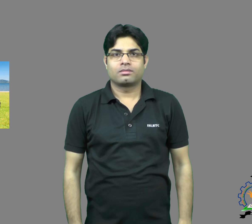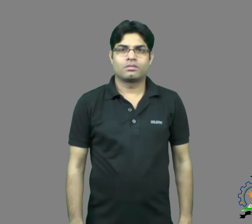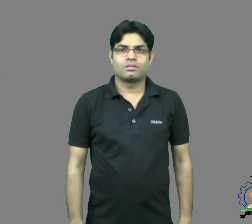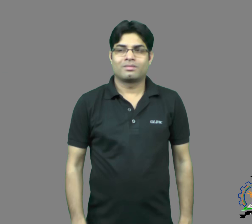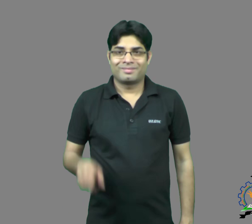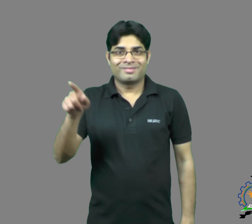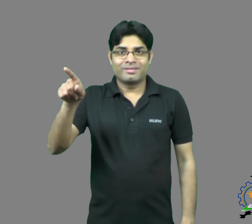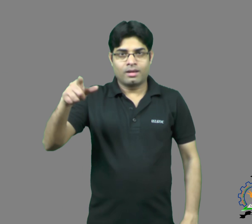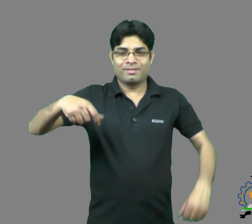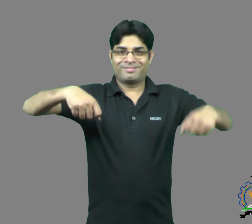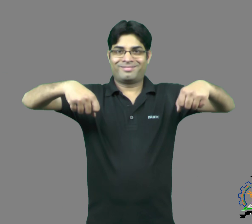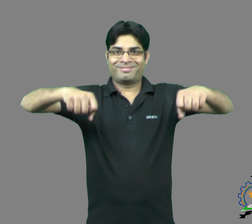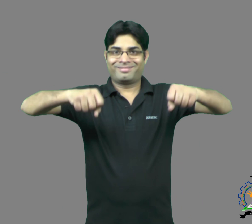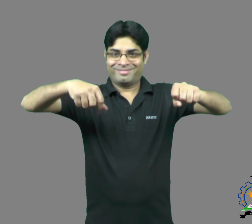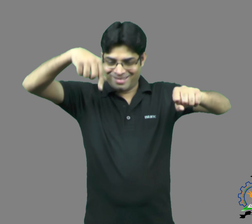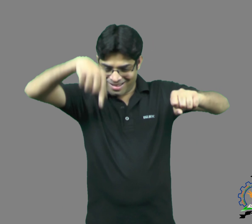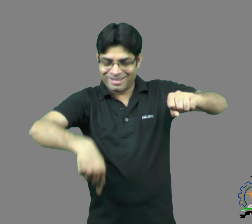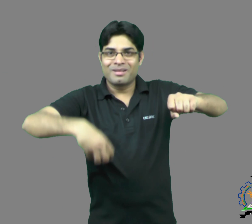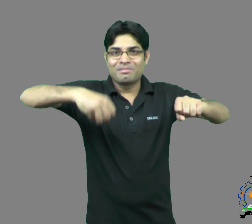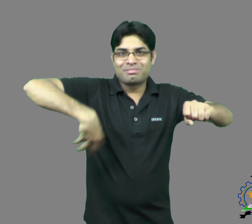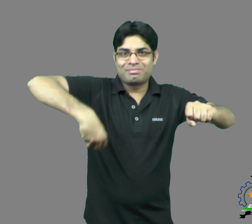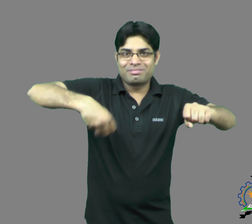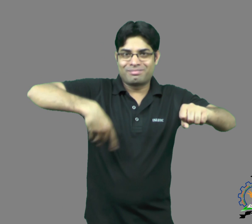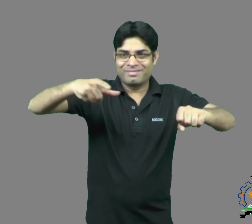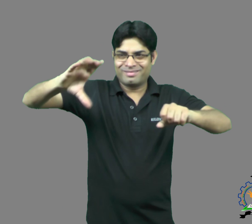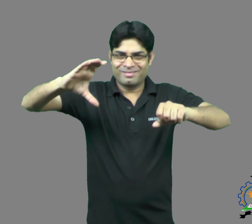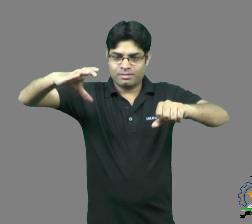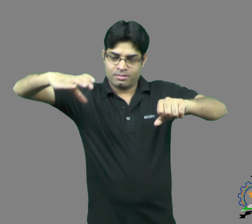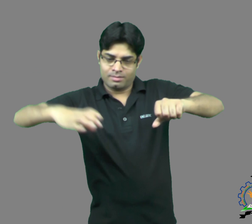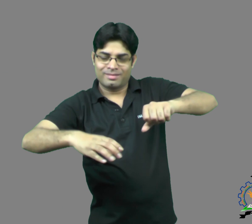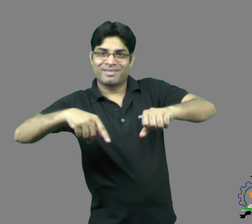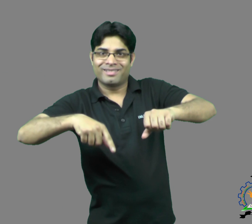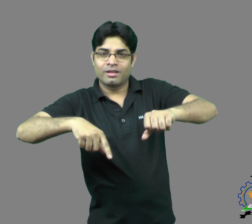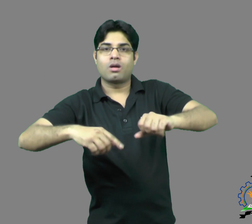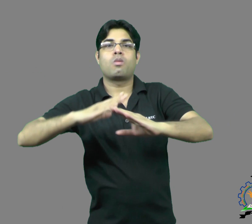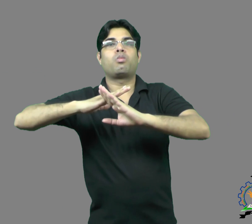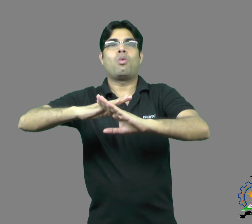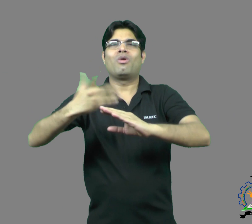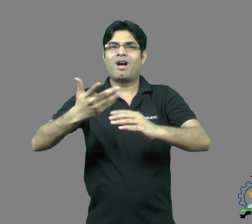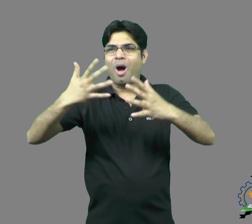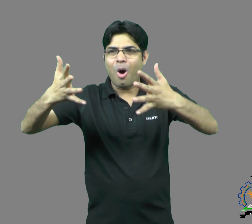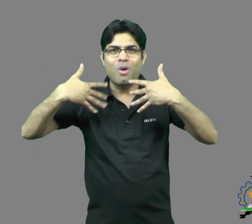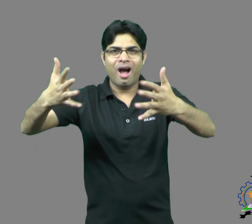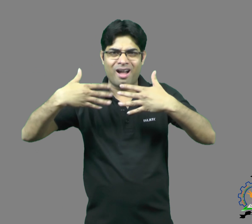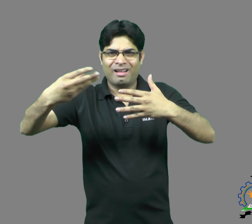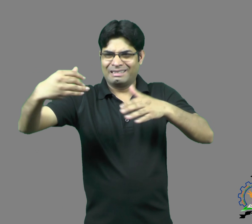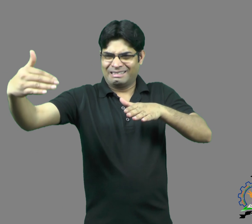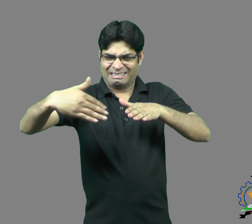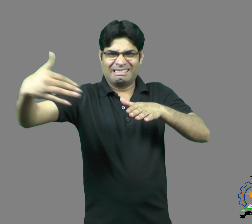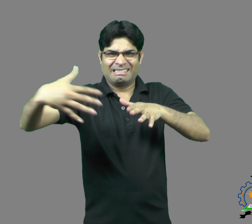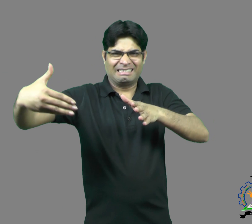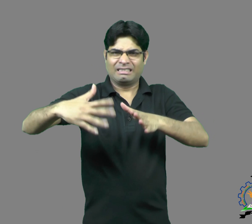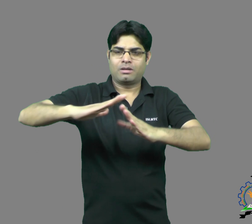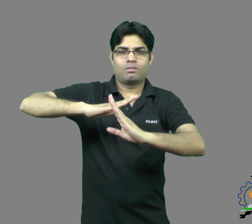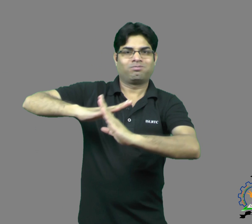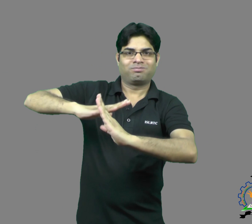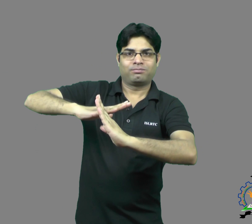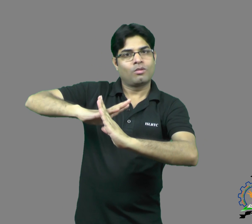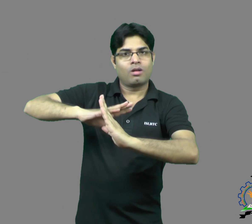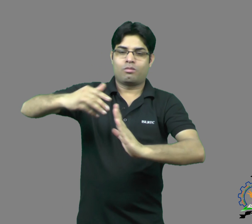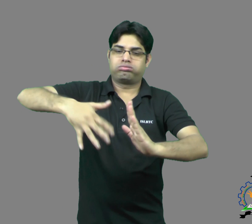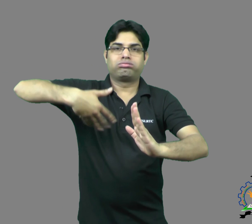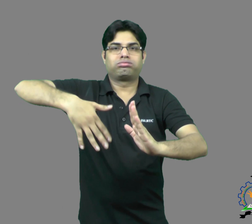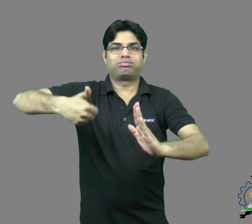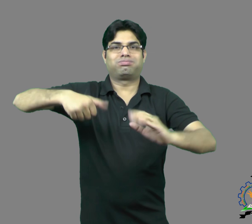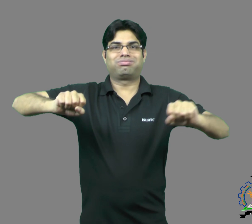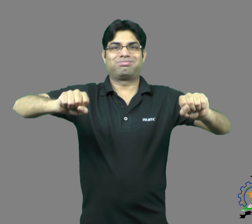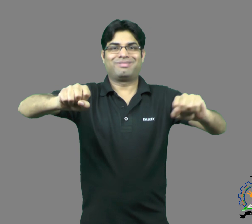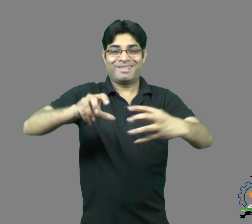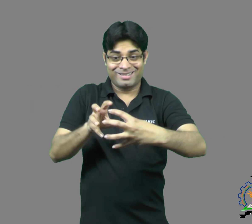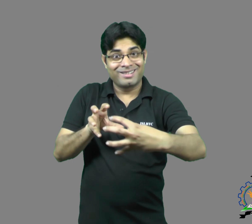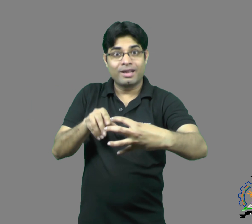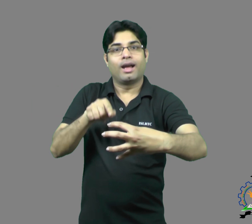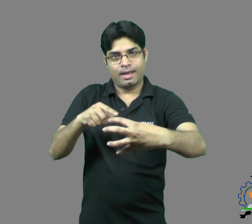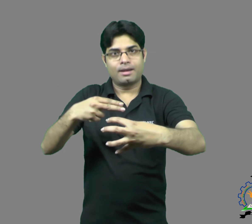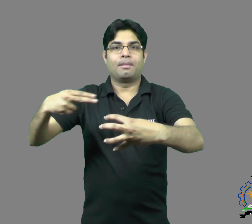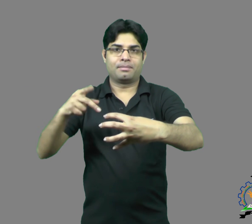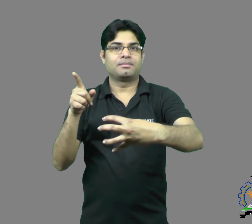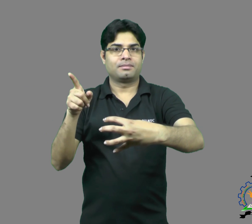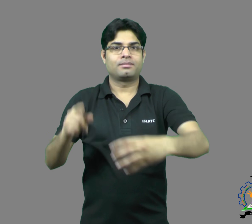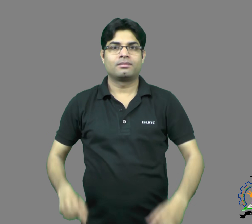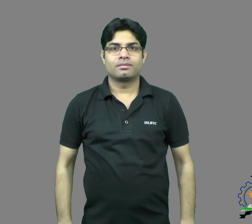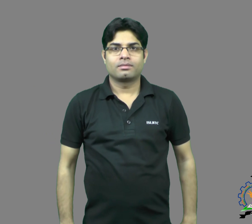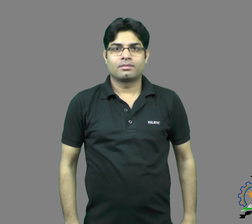Motorcycle Air Filter